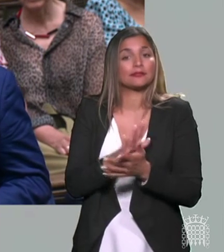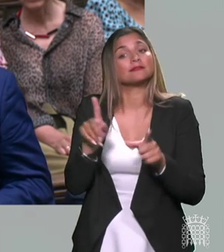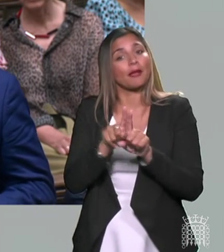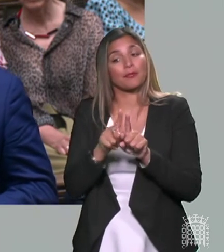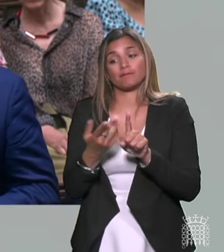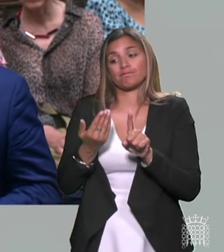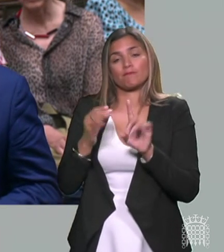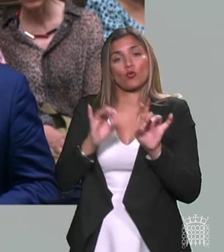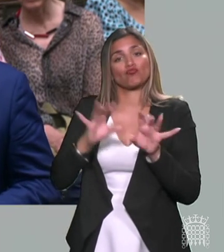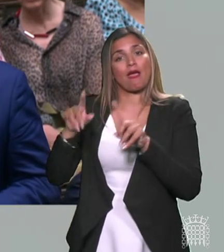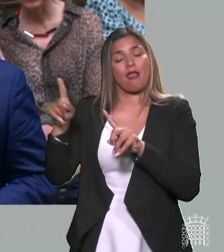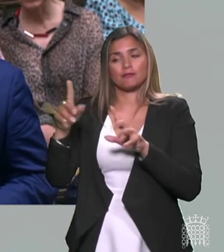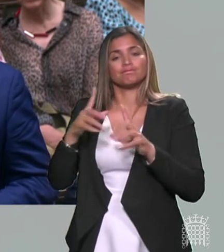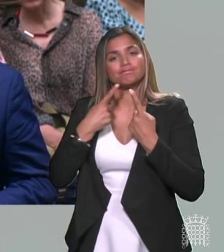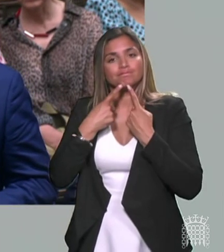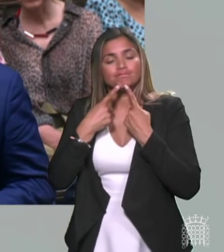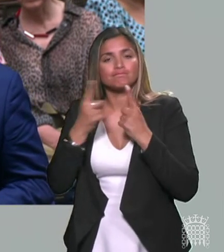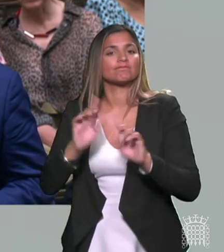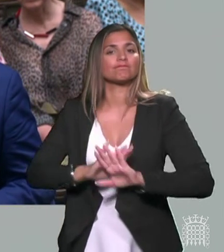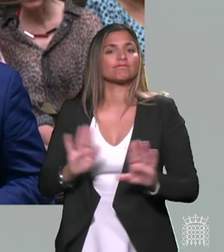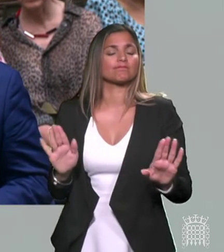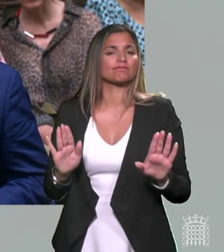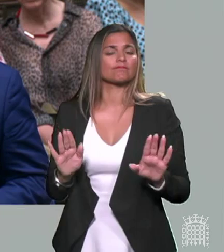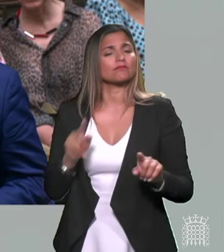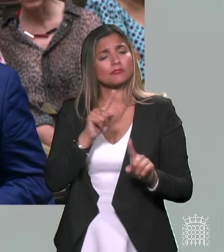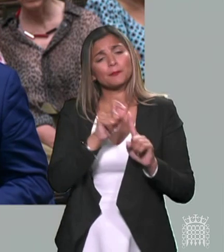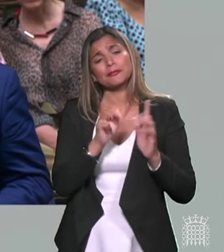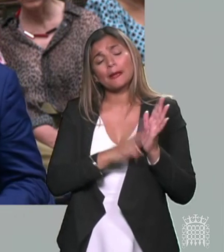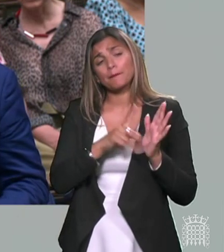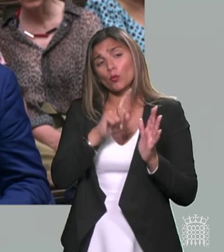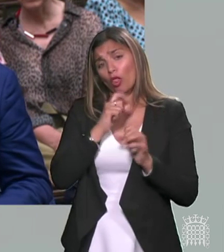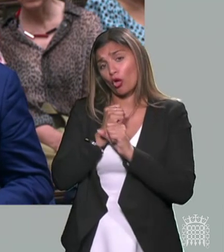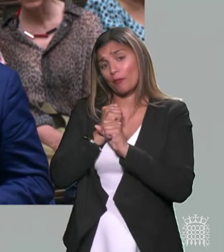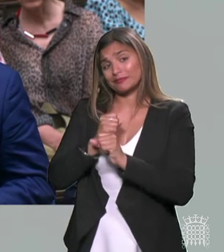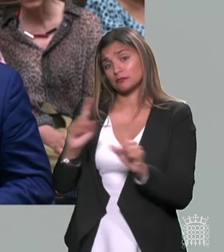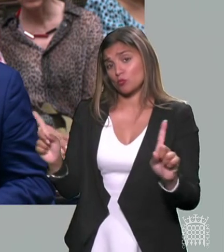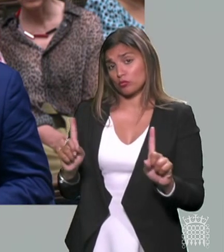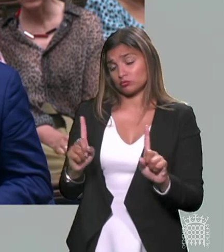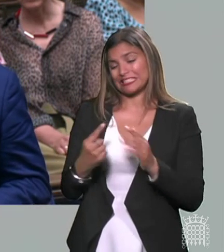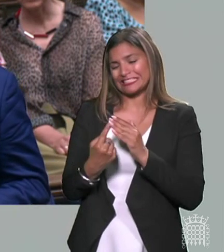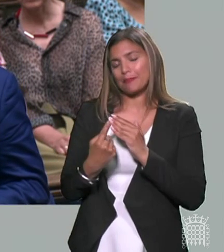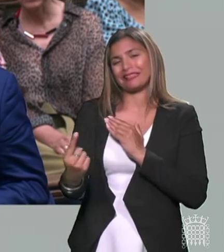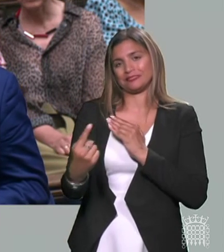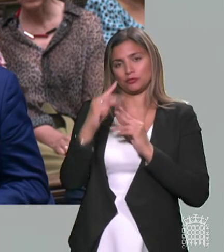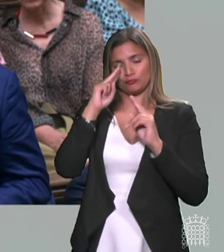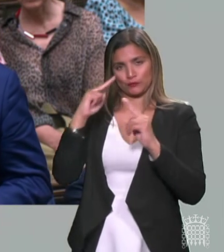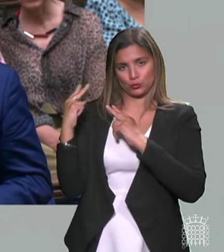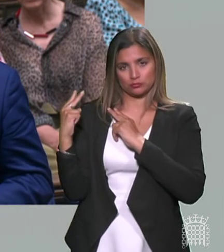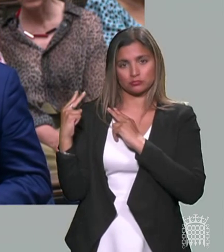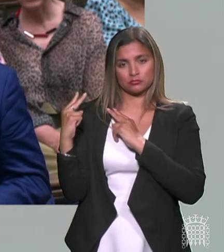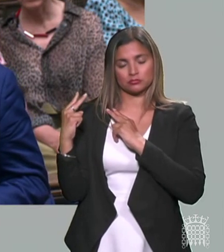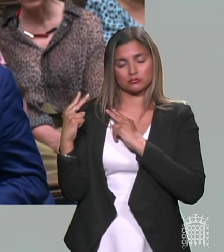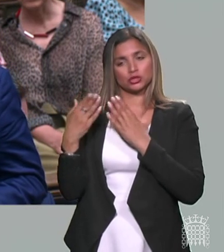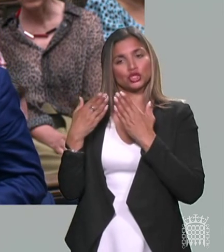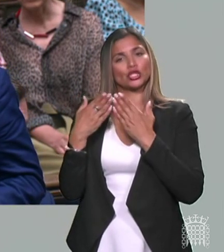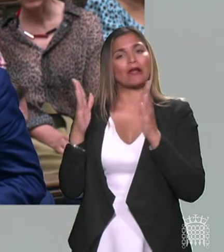Will the Prime Minister commit to an Australia-style independent inquiry, as backed by General Lord Richards?